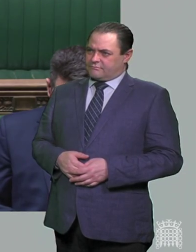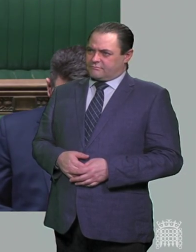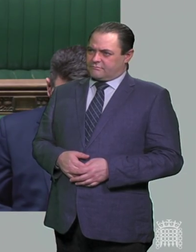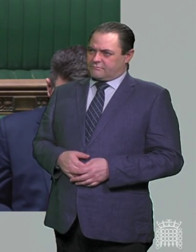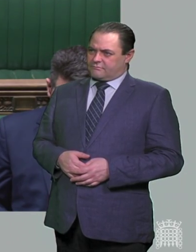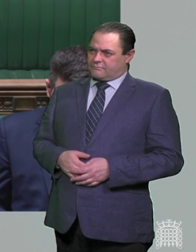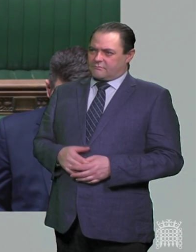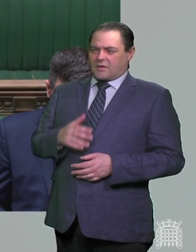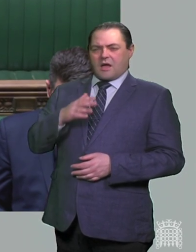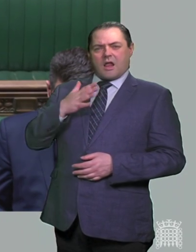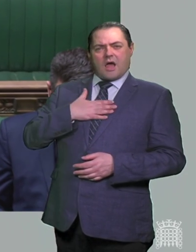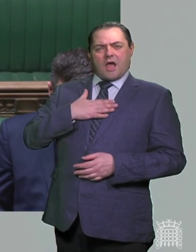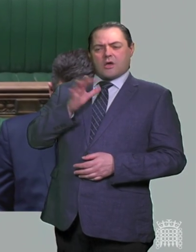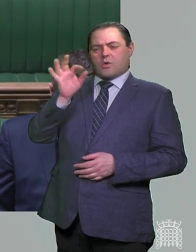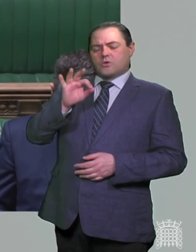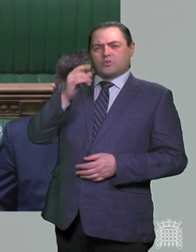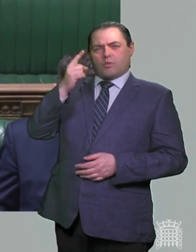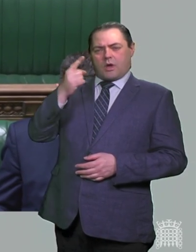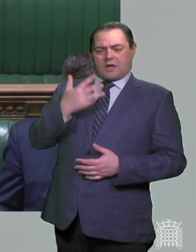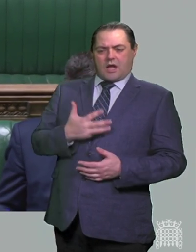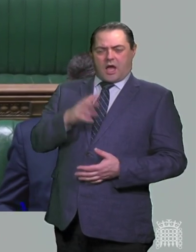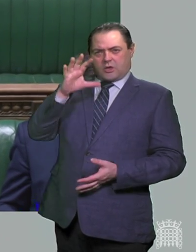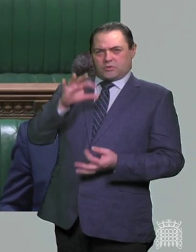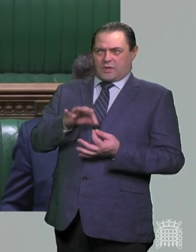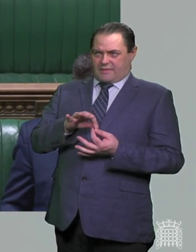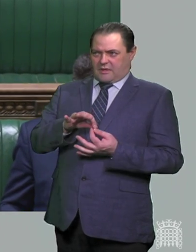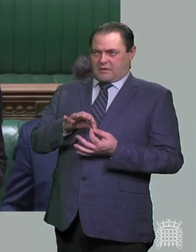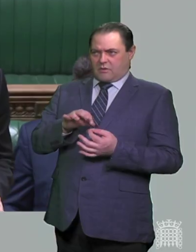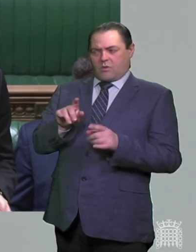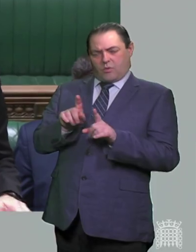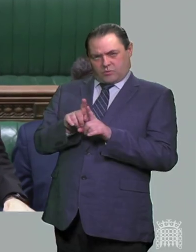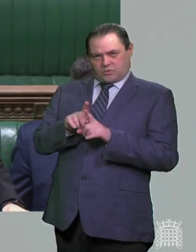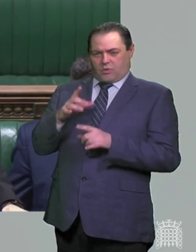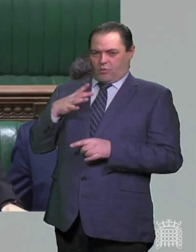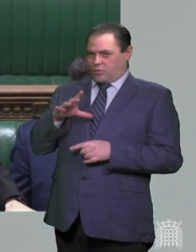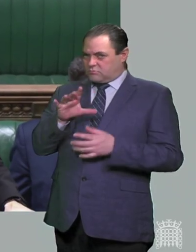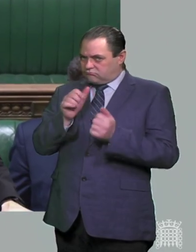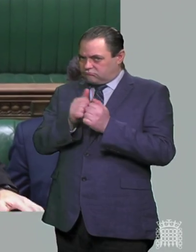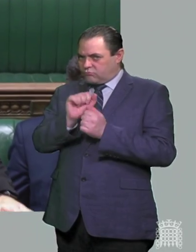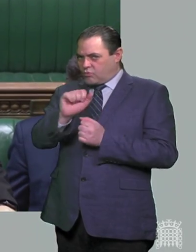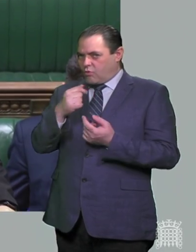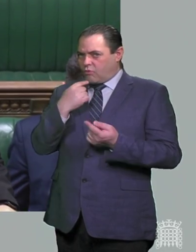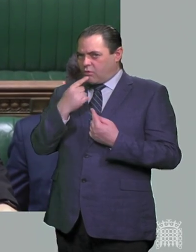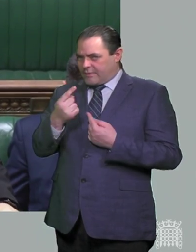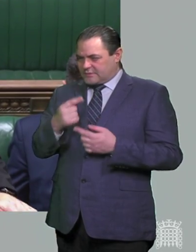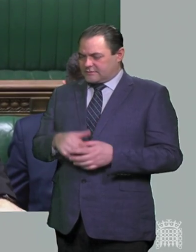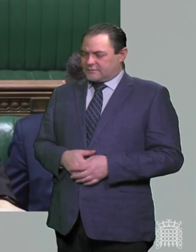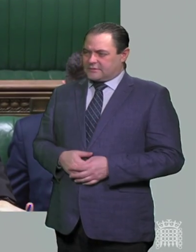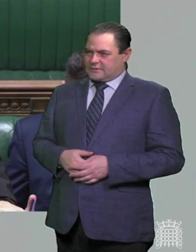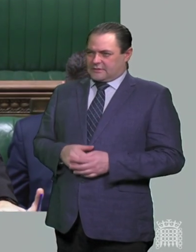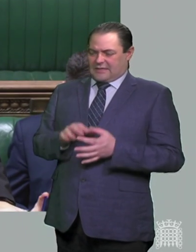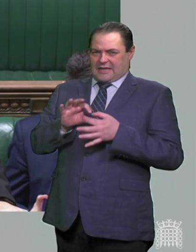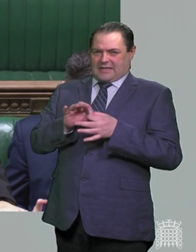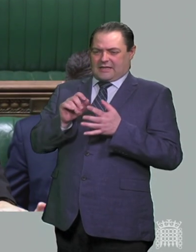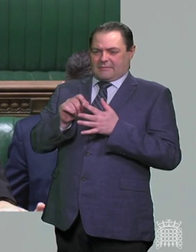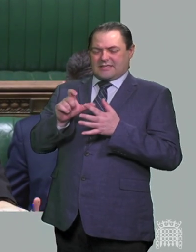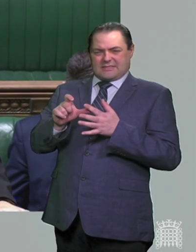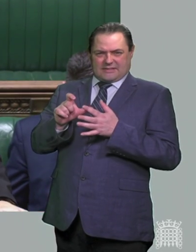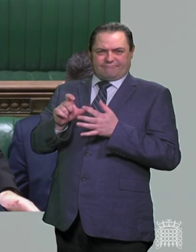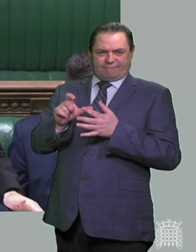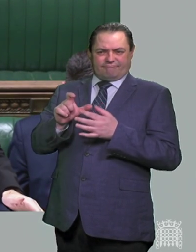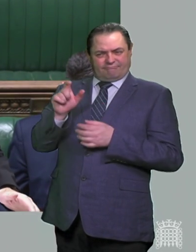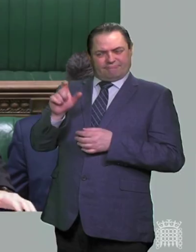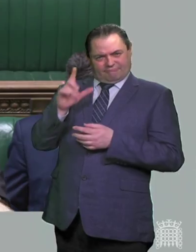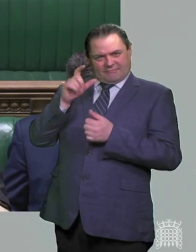Mr Speaker, may I associate myself and everyone in the House with your comments about PC Keith Palmer on this anniversary?